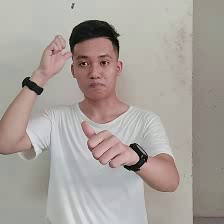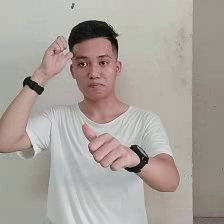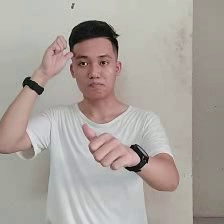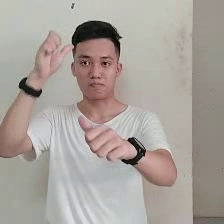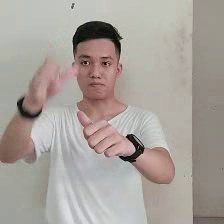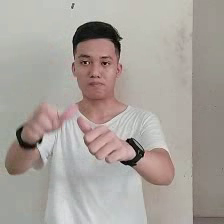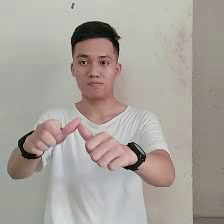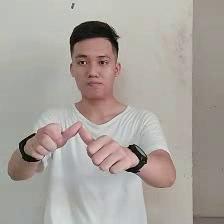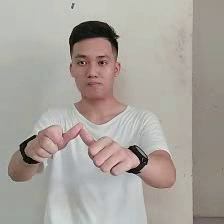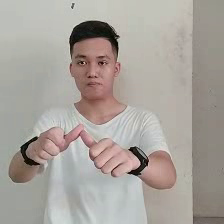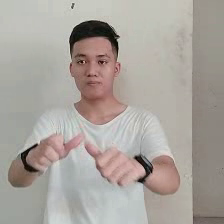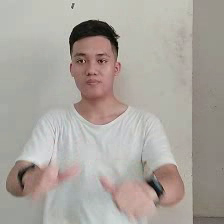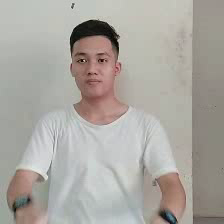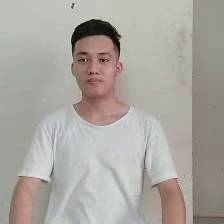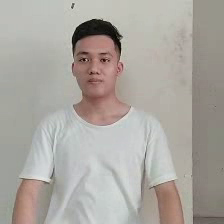Nhớ